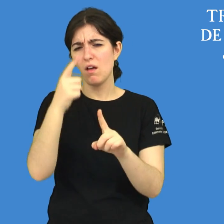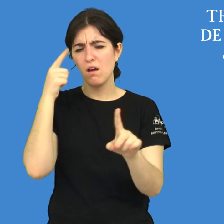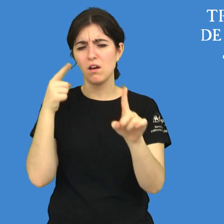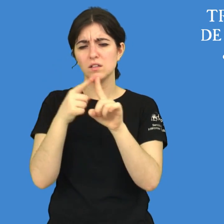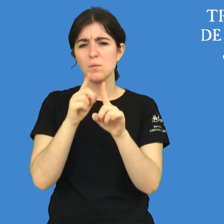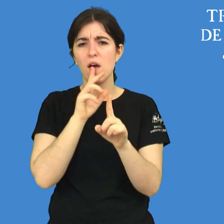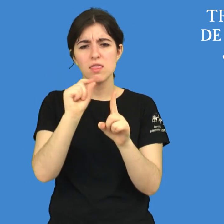objetivo